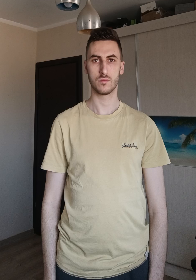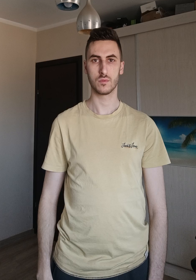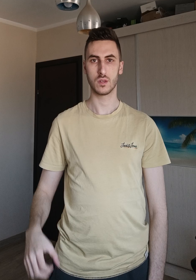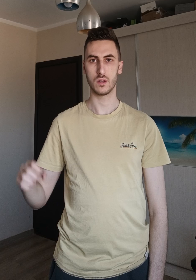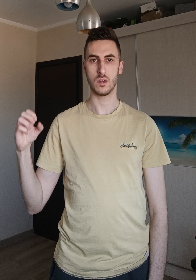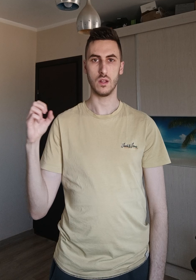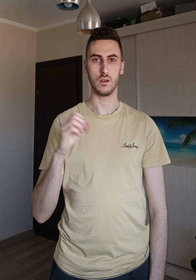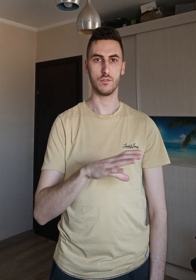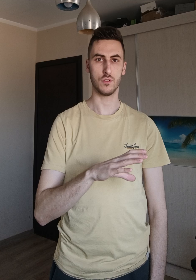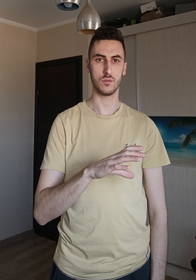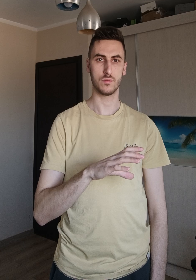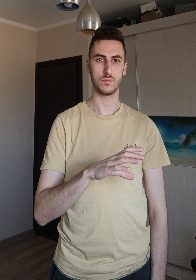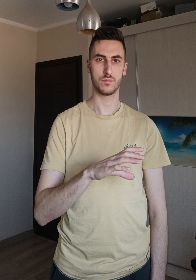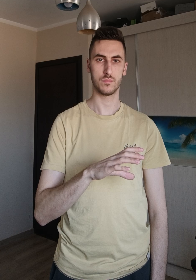לבוא